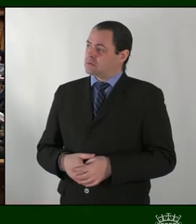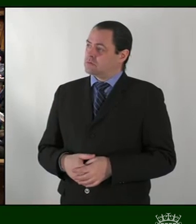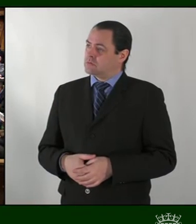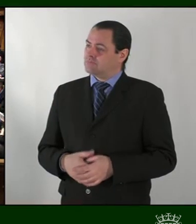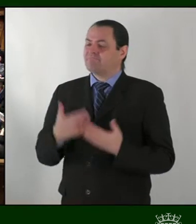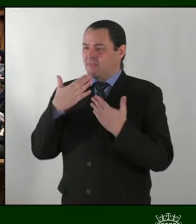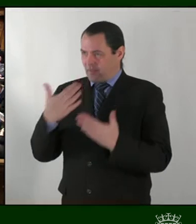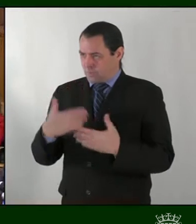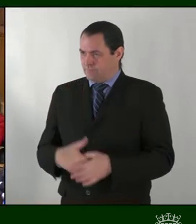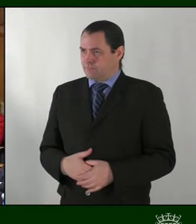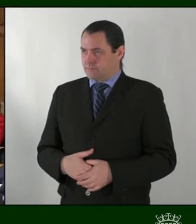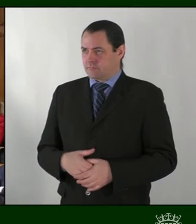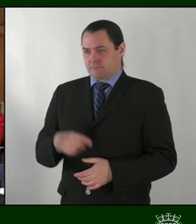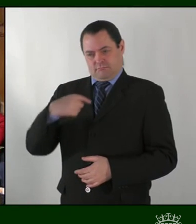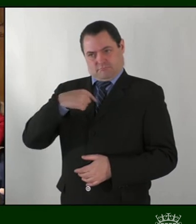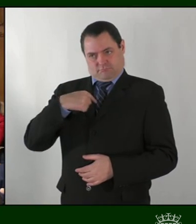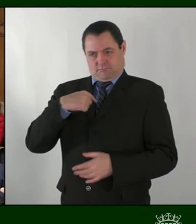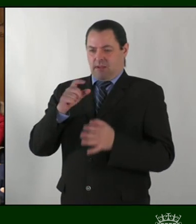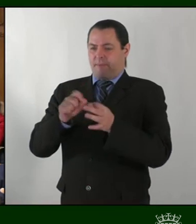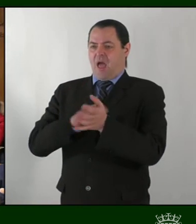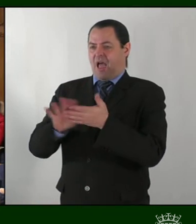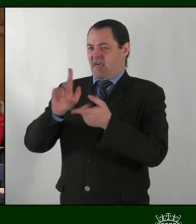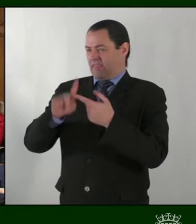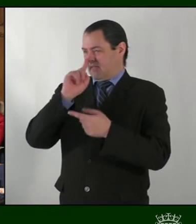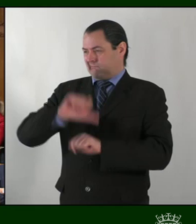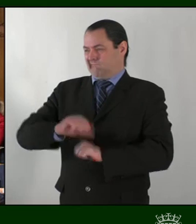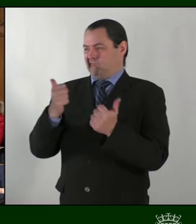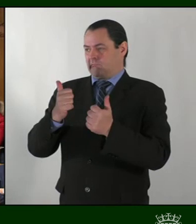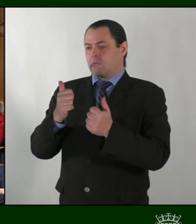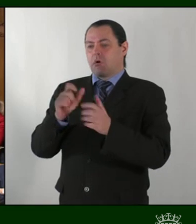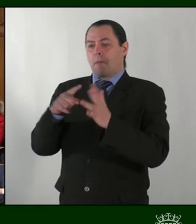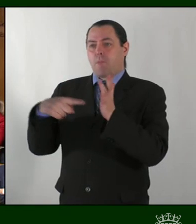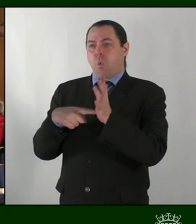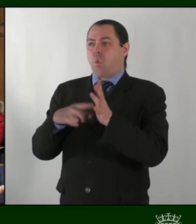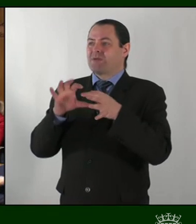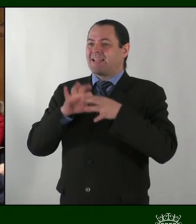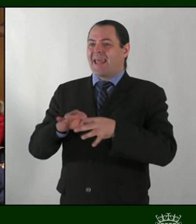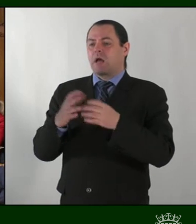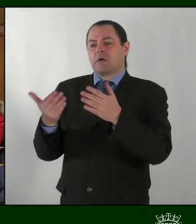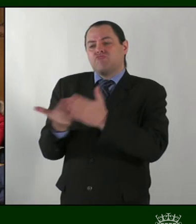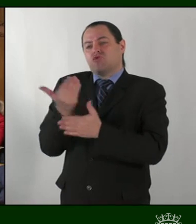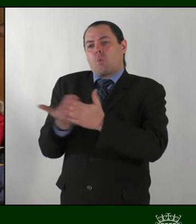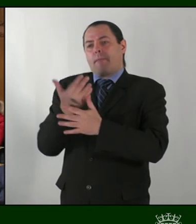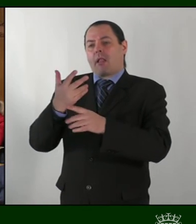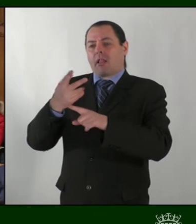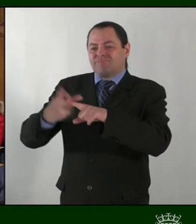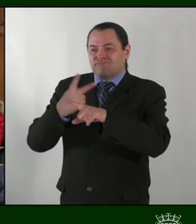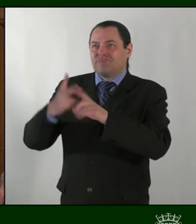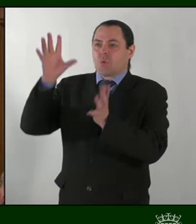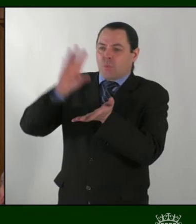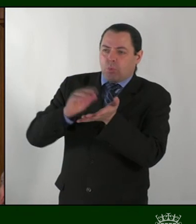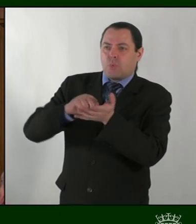Blyth has the potential to become one of the most strategically important ports in the UK for the export of renewable technology as well as wind turbines.